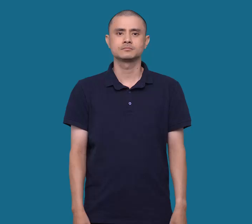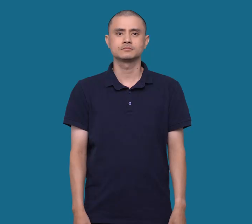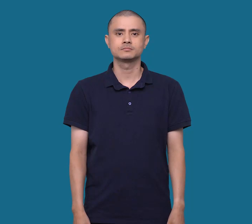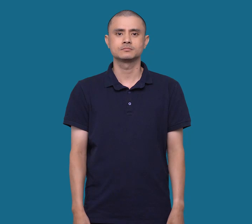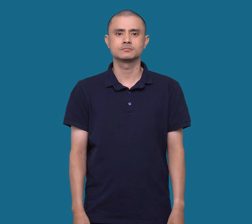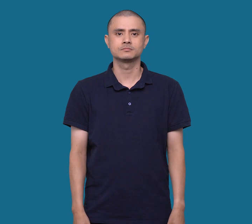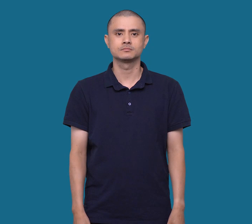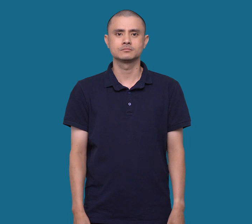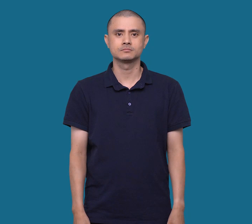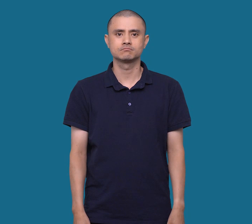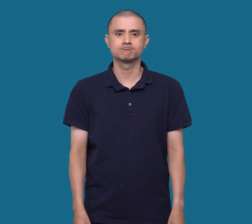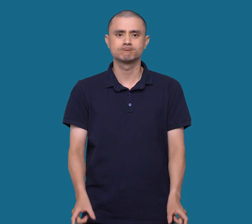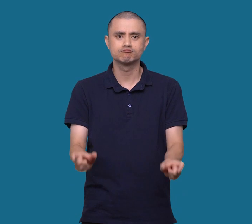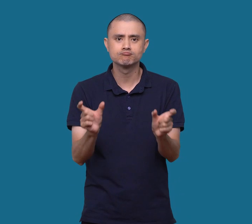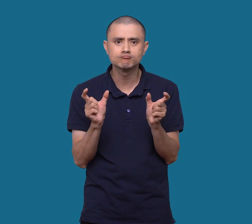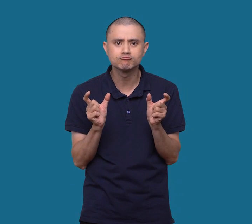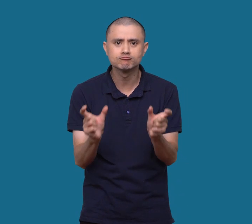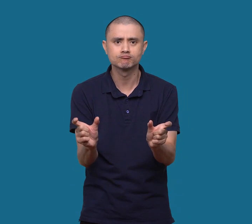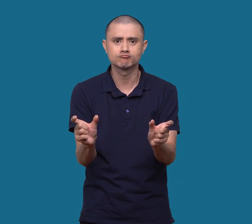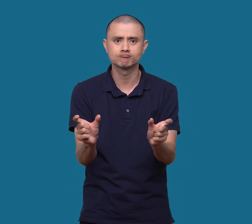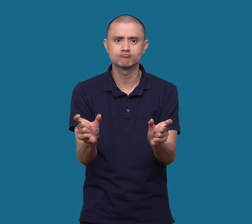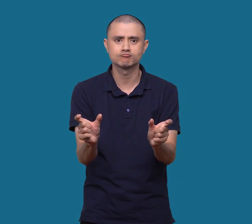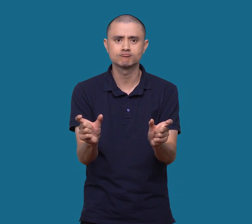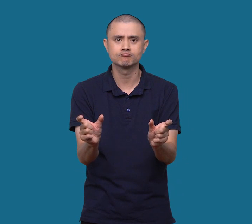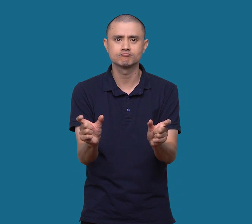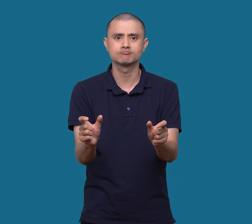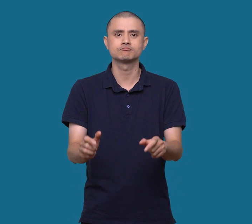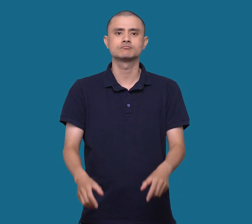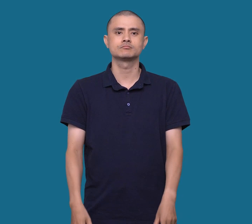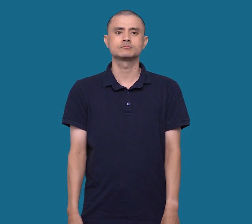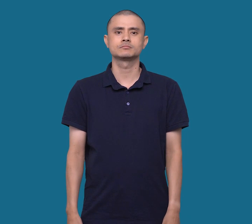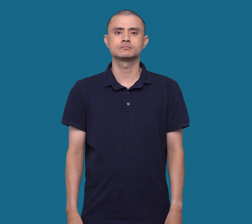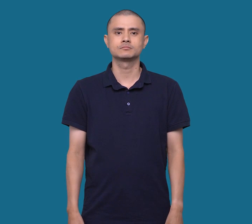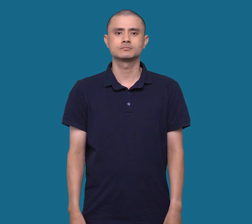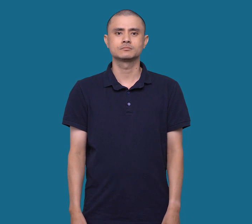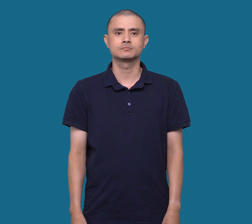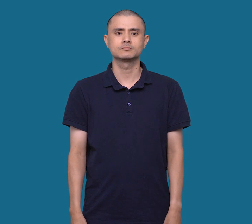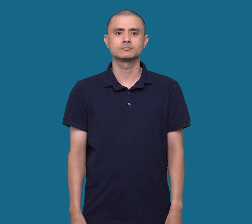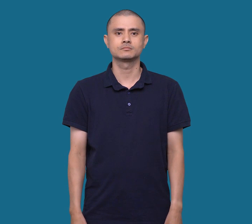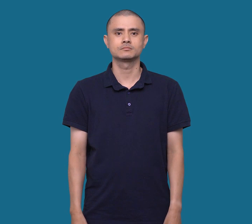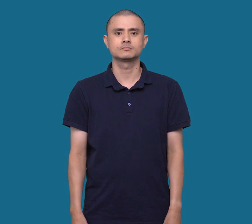cách ly